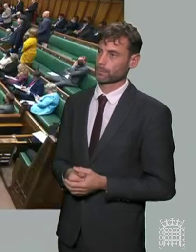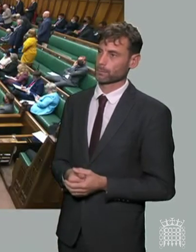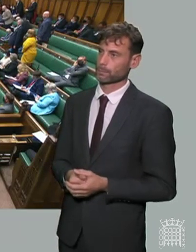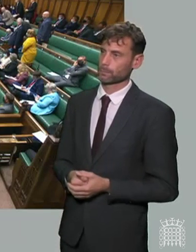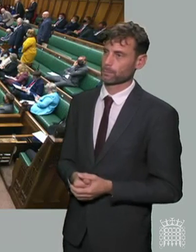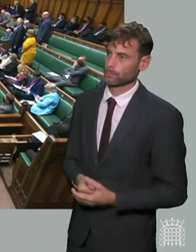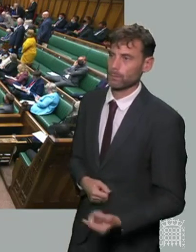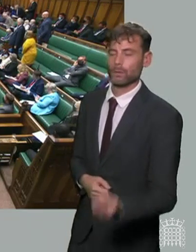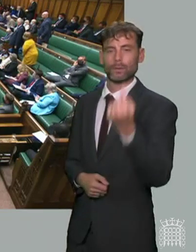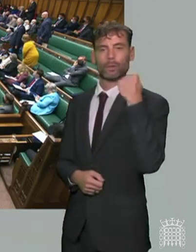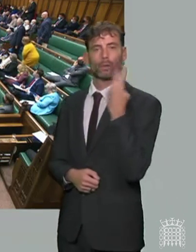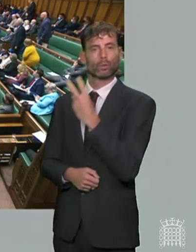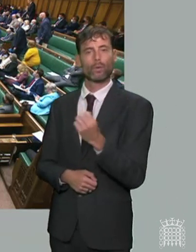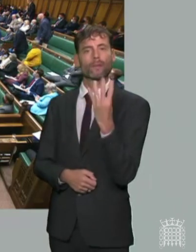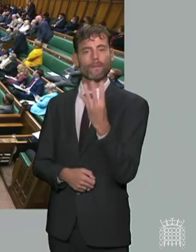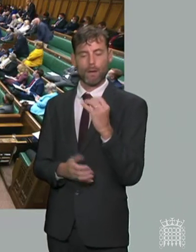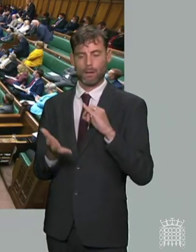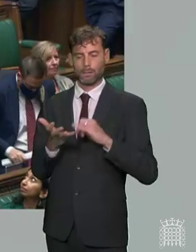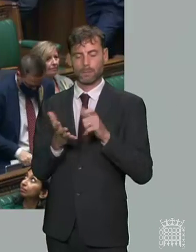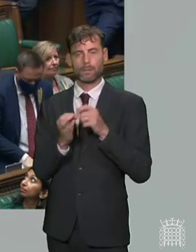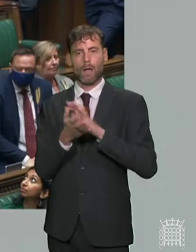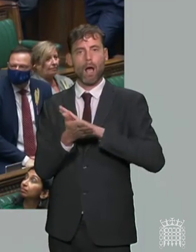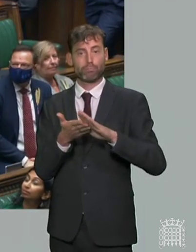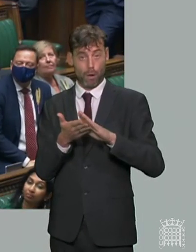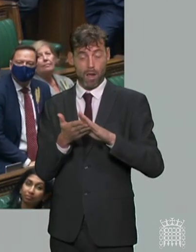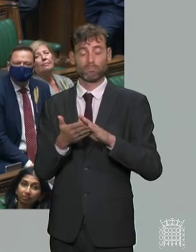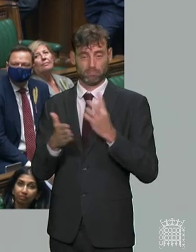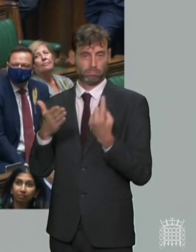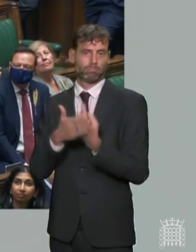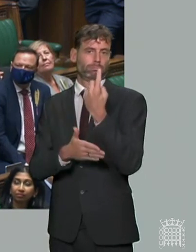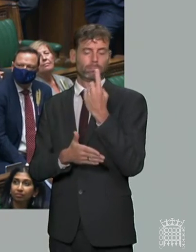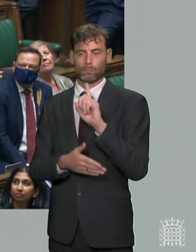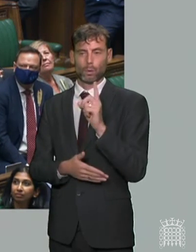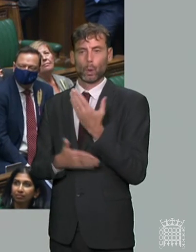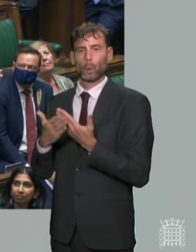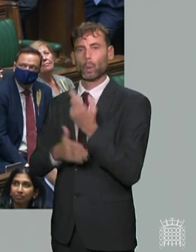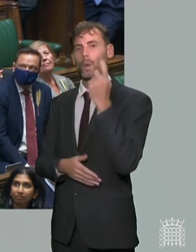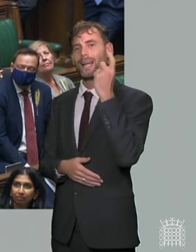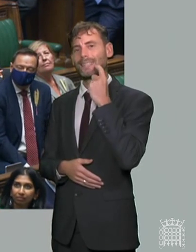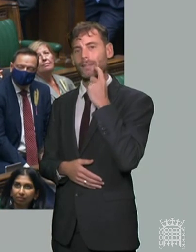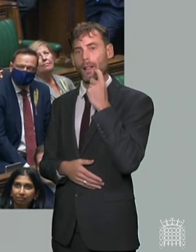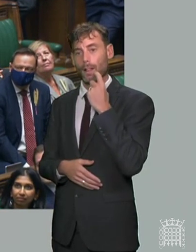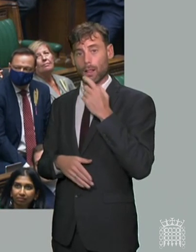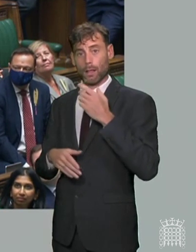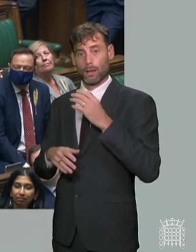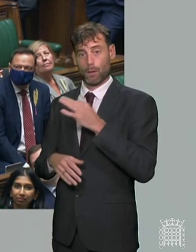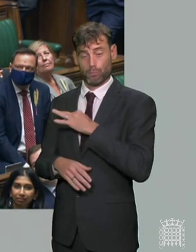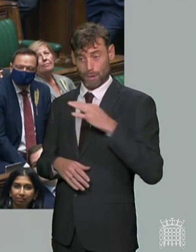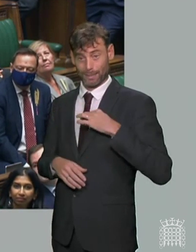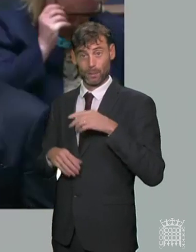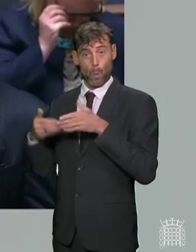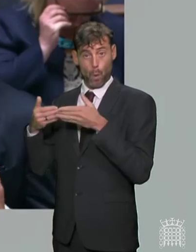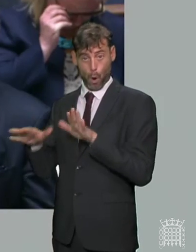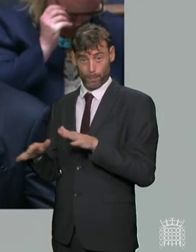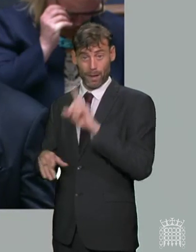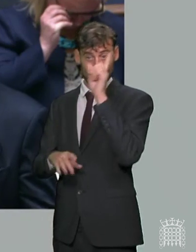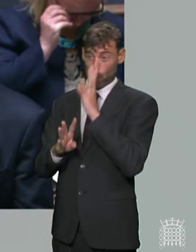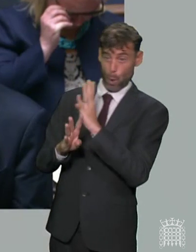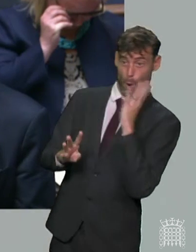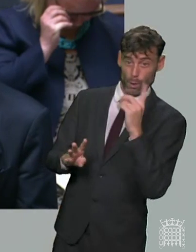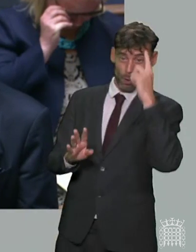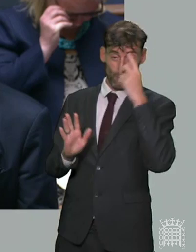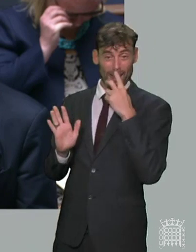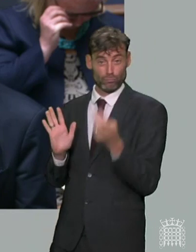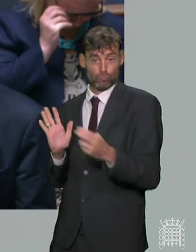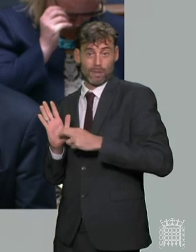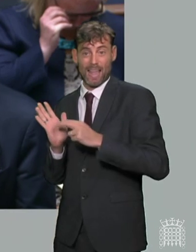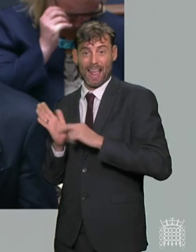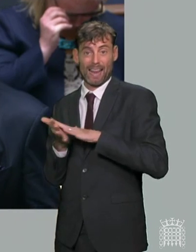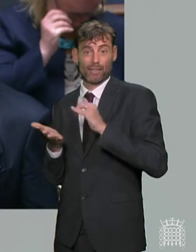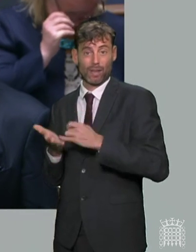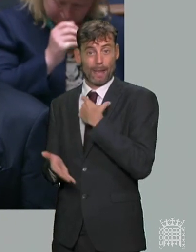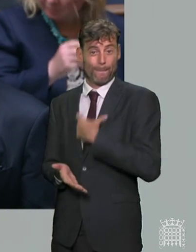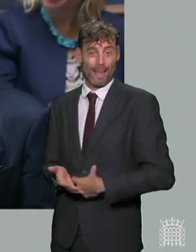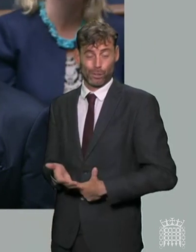Back in 2004, Scarborough hit the national headlines when rumours of a new dental practice opening led to hundreds of people queuing round the block in the vain hope of registering as NHS patients.